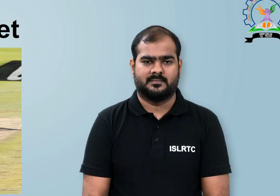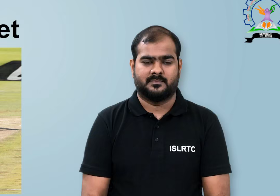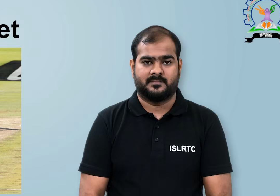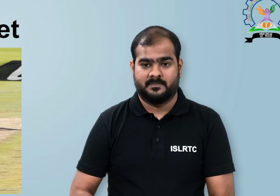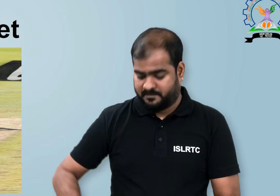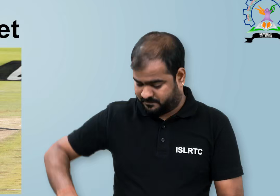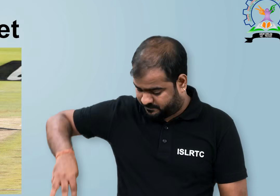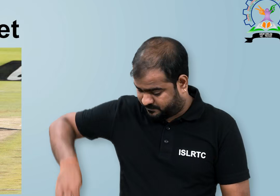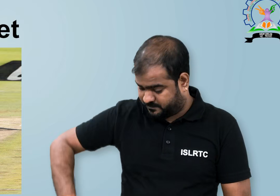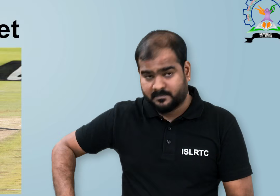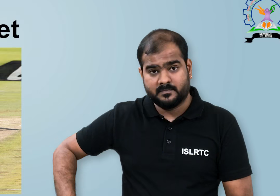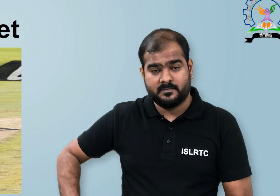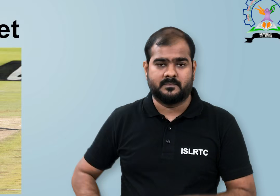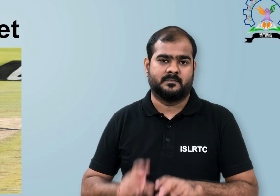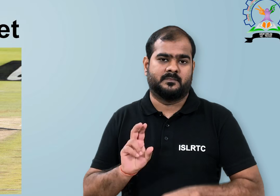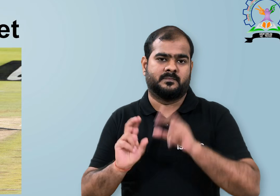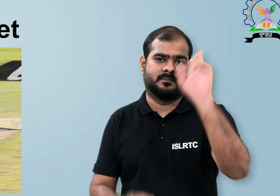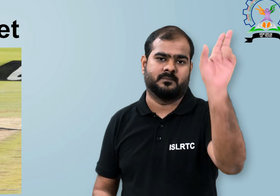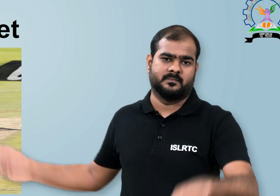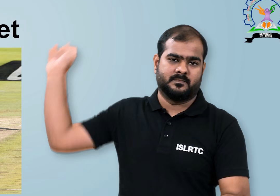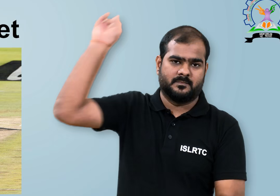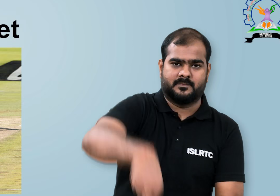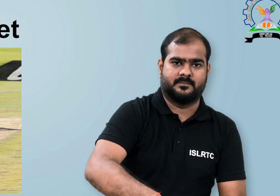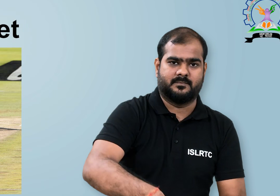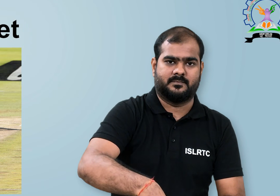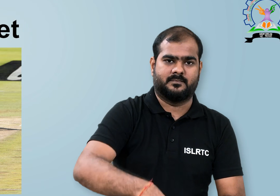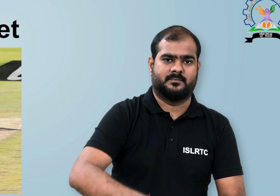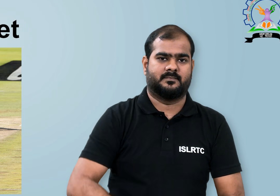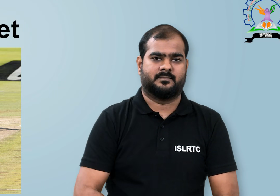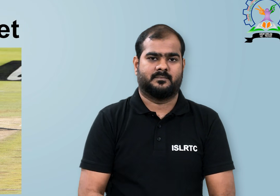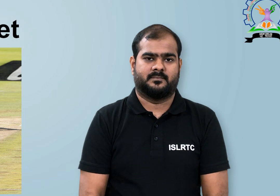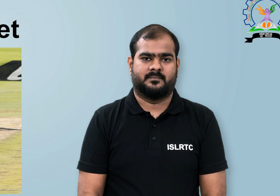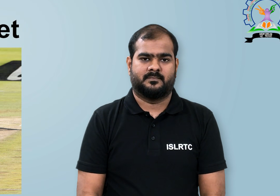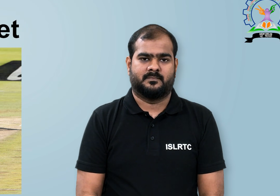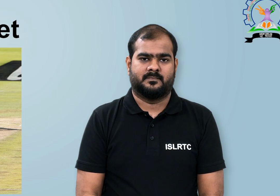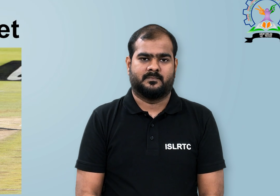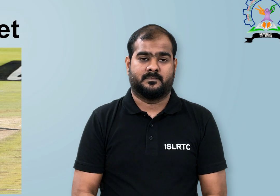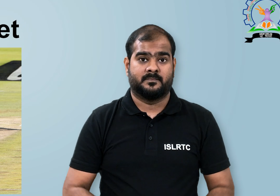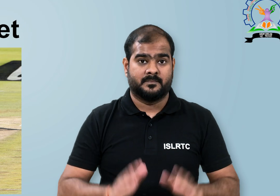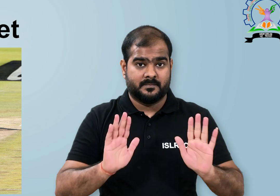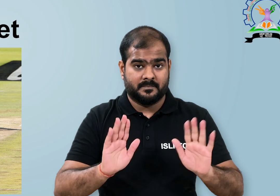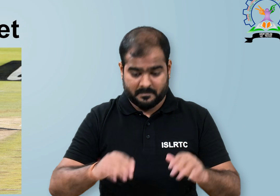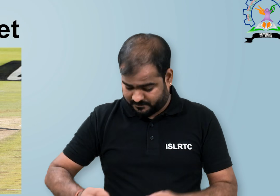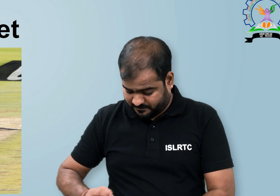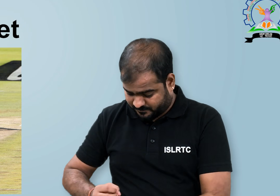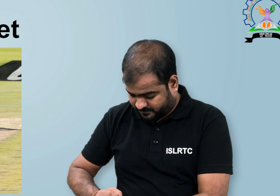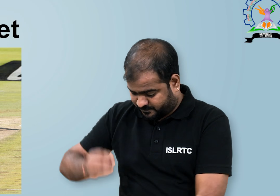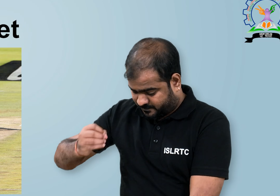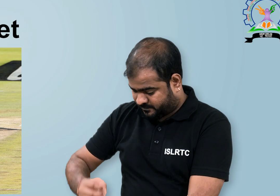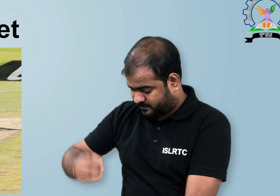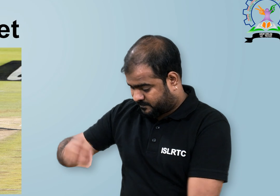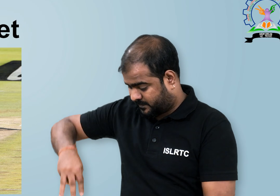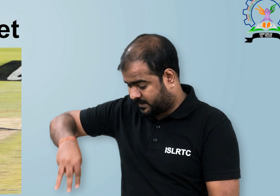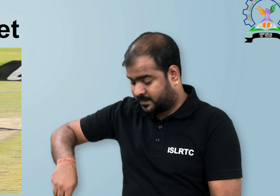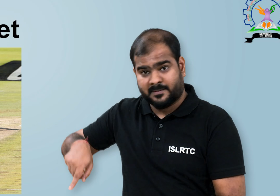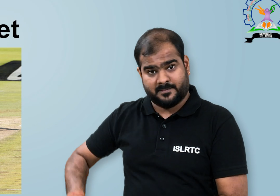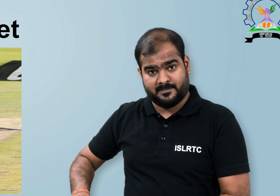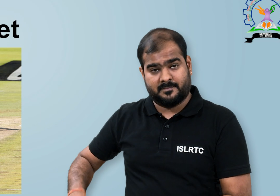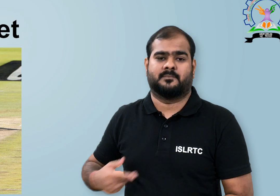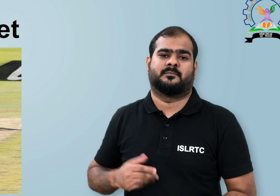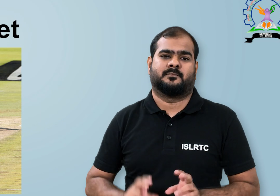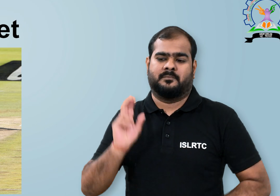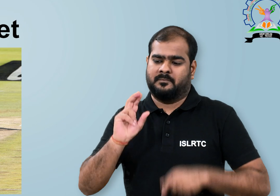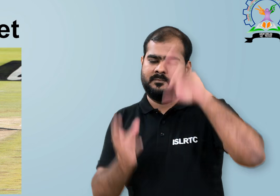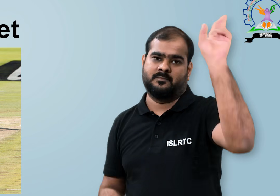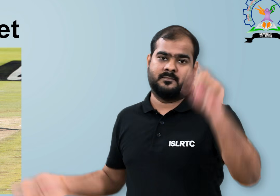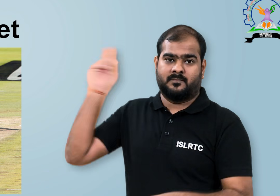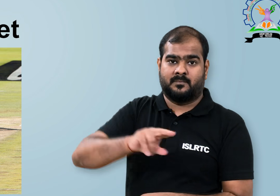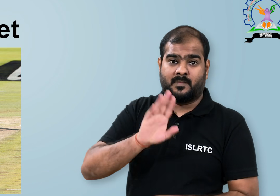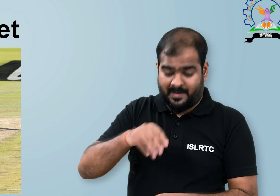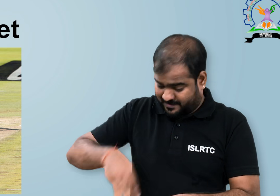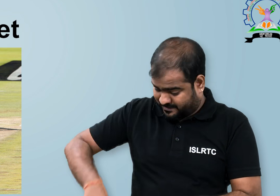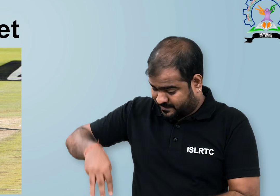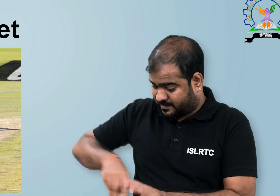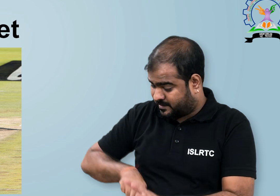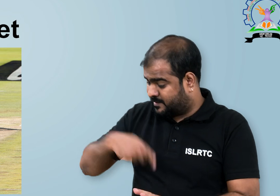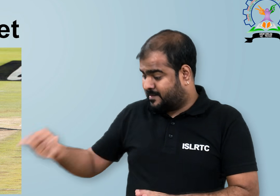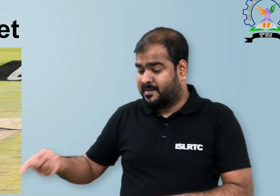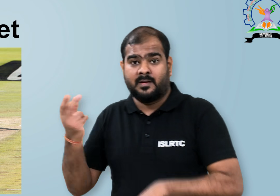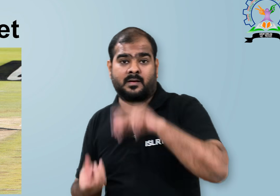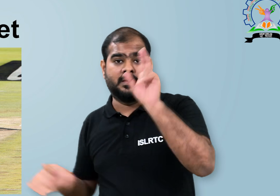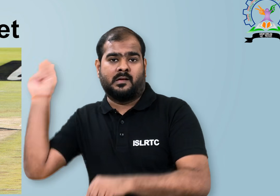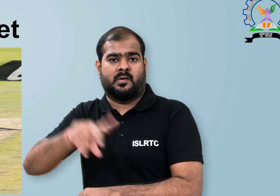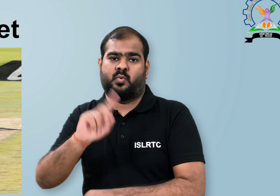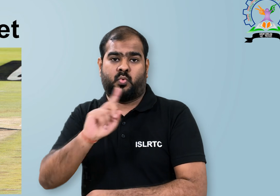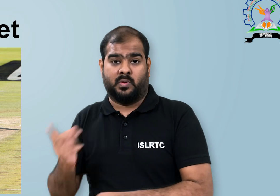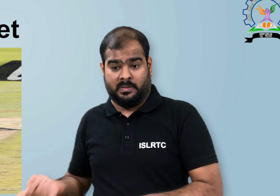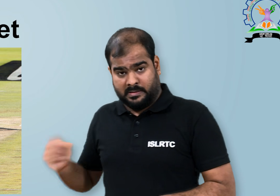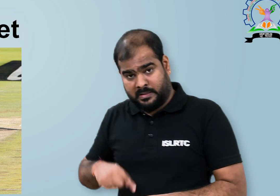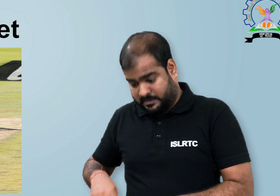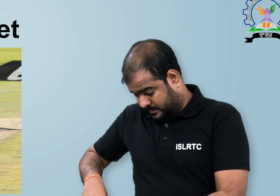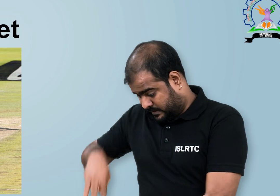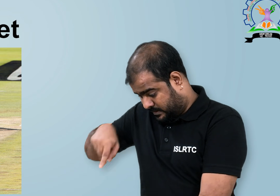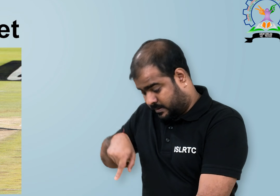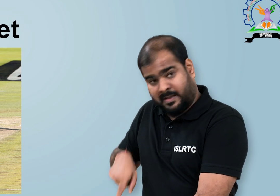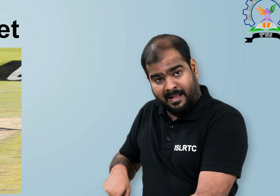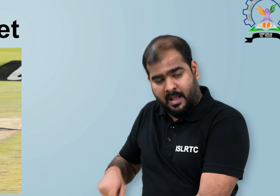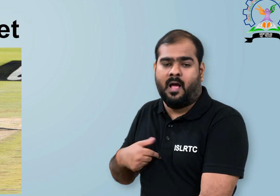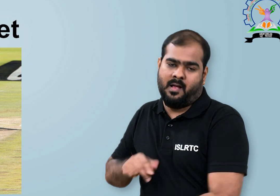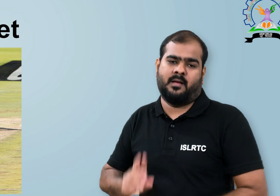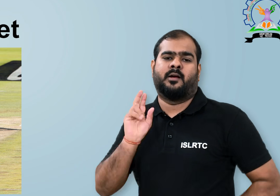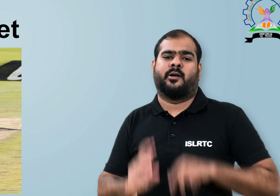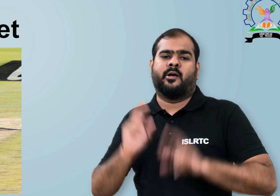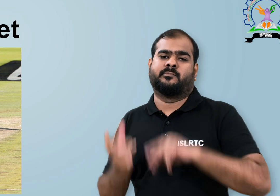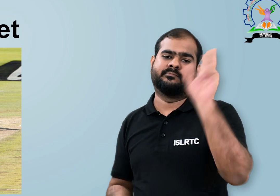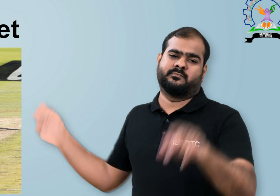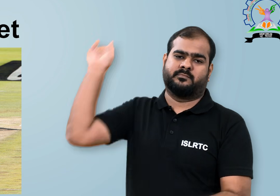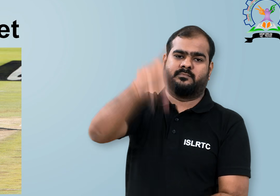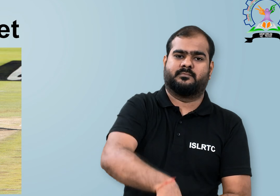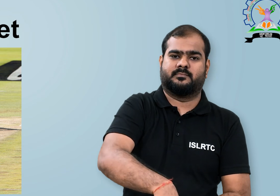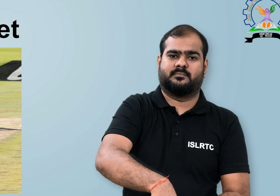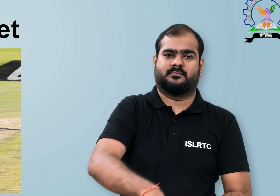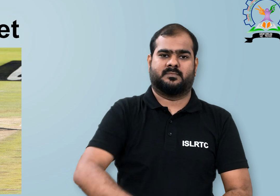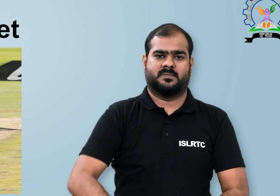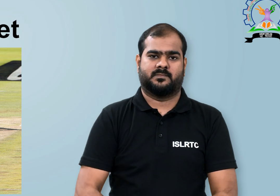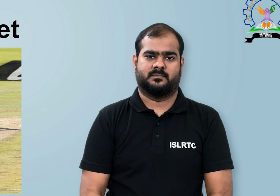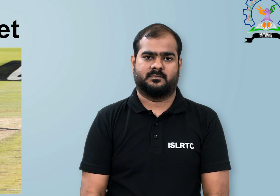Over The Wicket A bowling style where the bowler delivers the ball from the same side as their bowling arm.